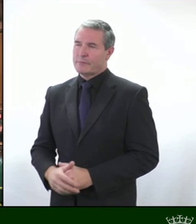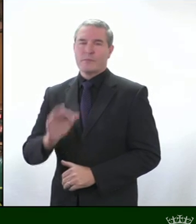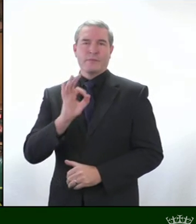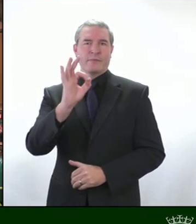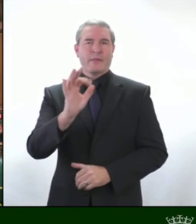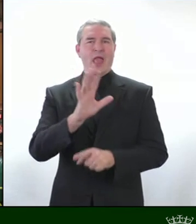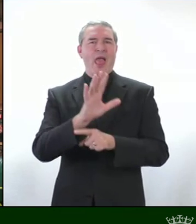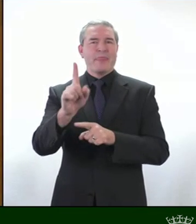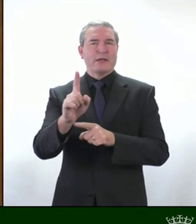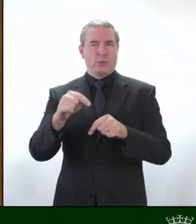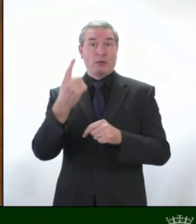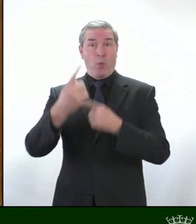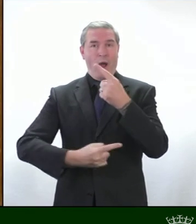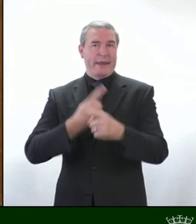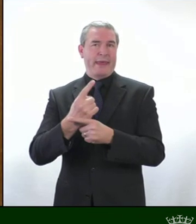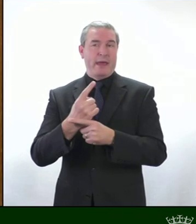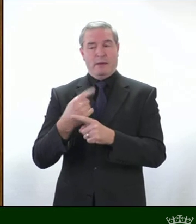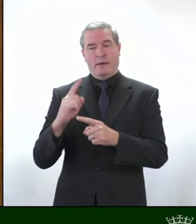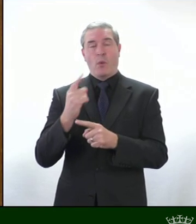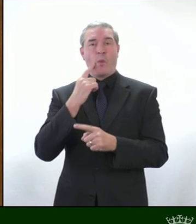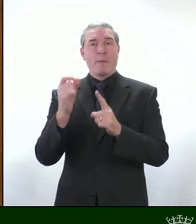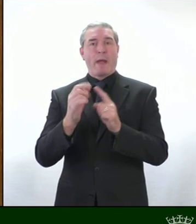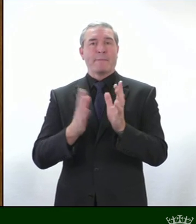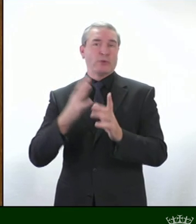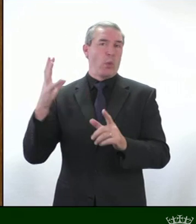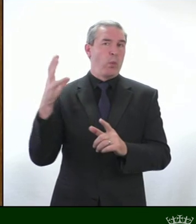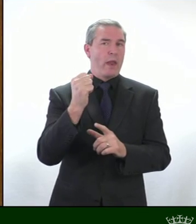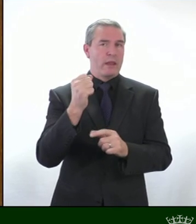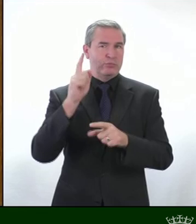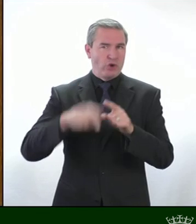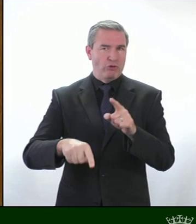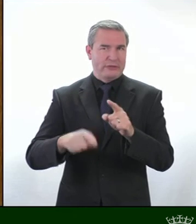Next week marks one year since the Prime Minister won a mighty majority.